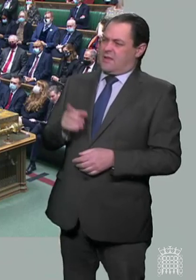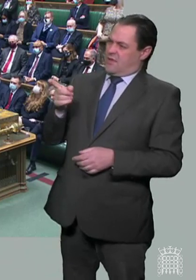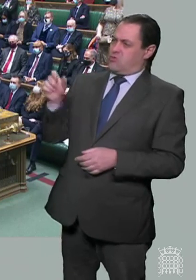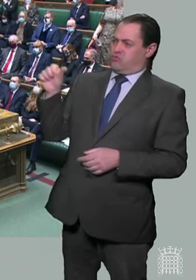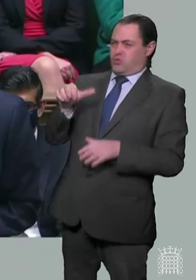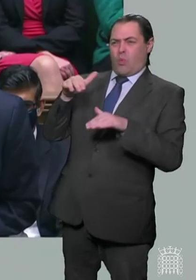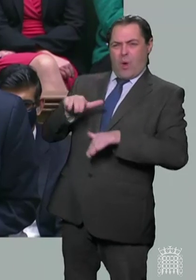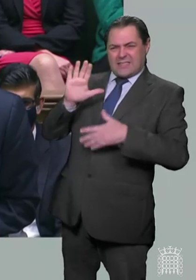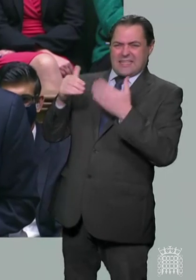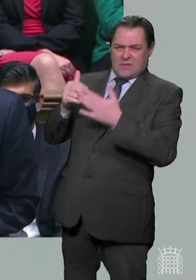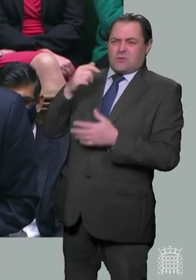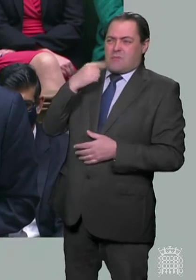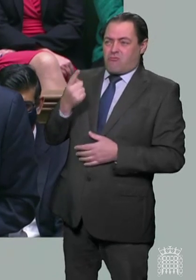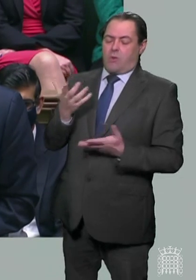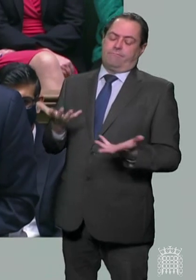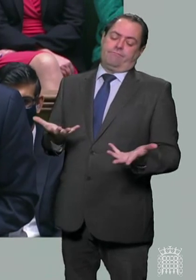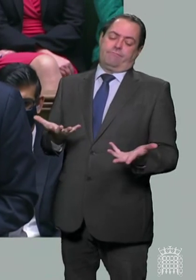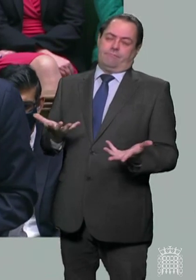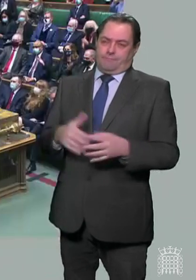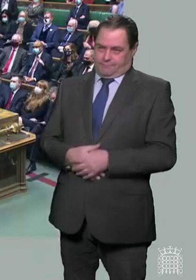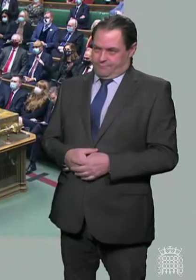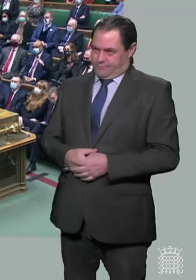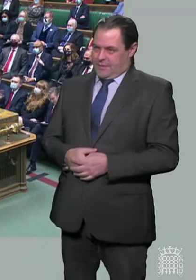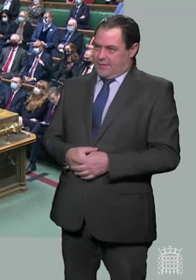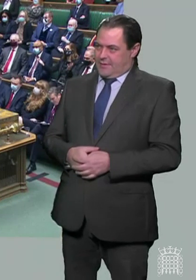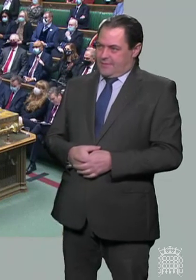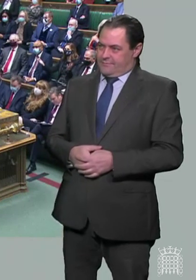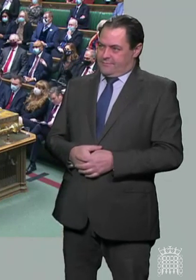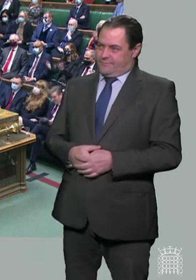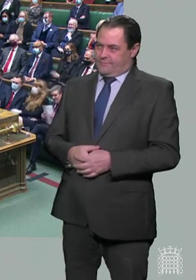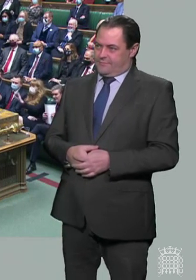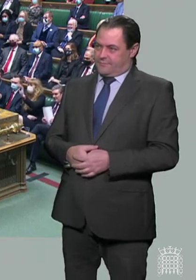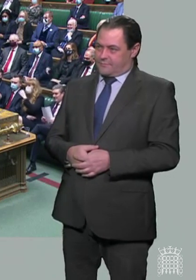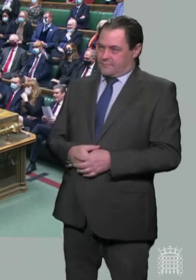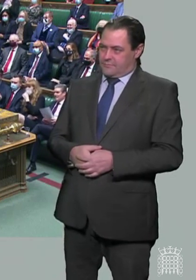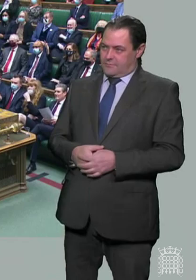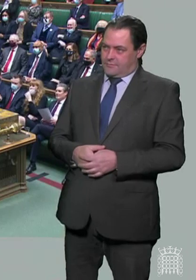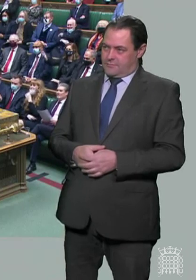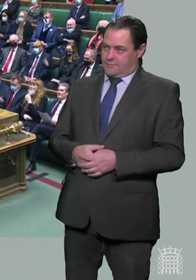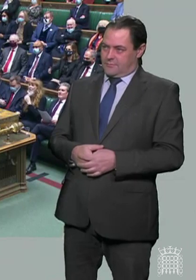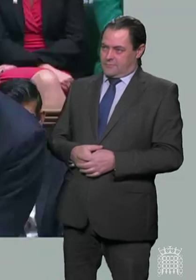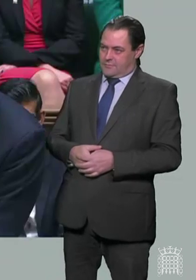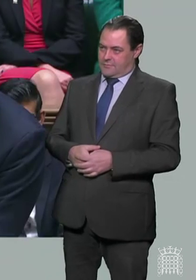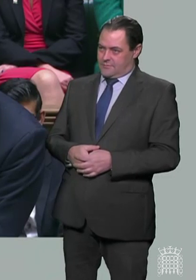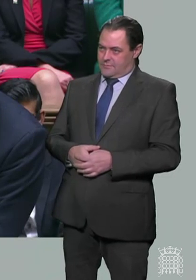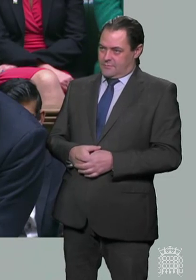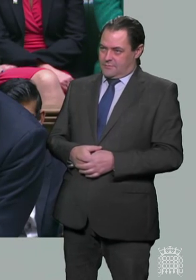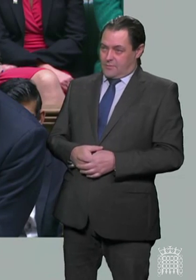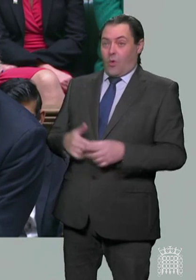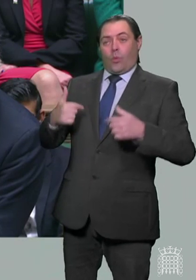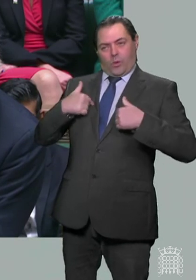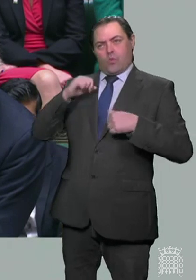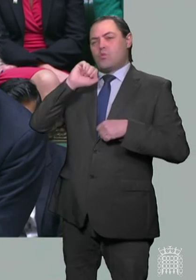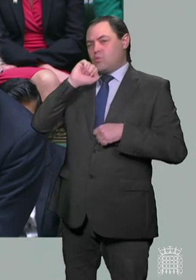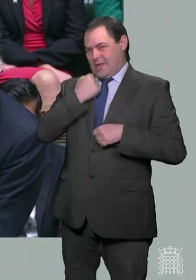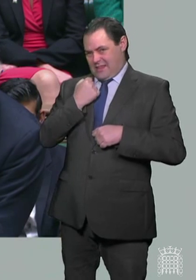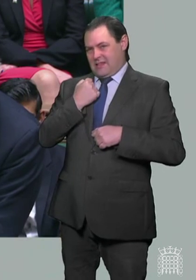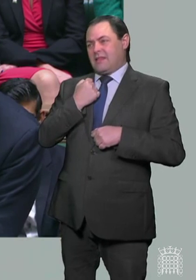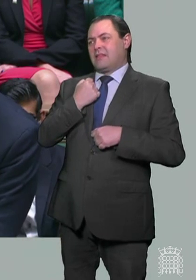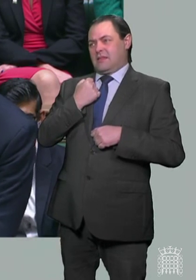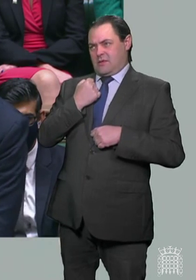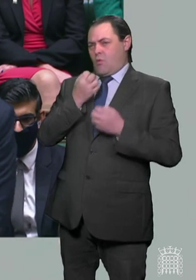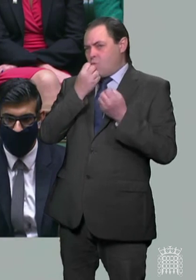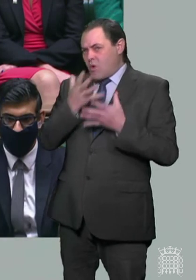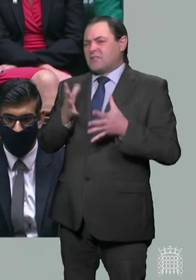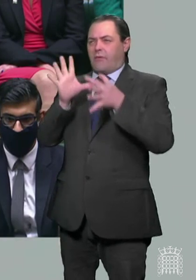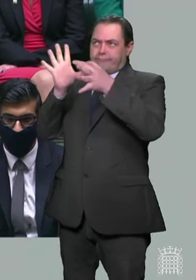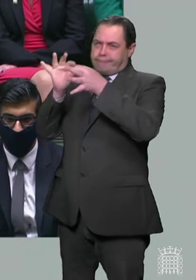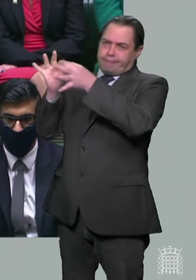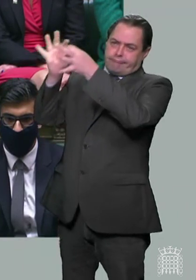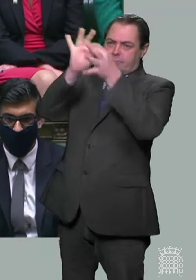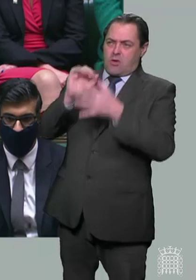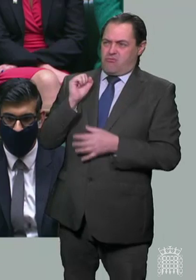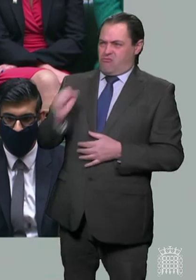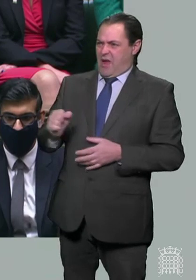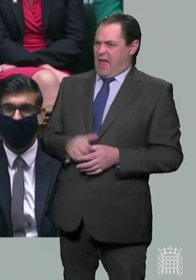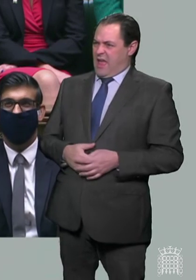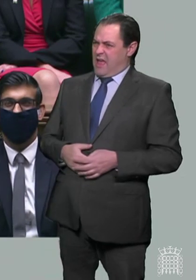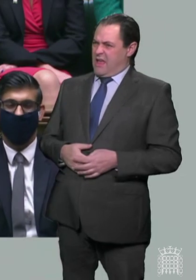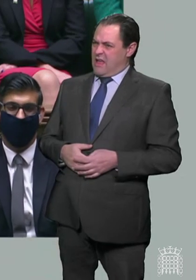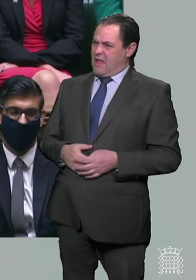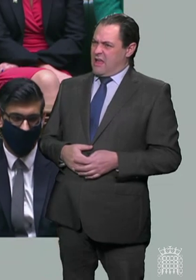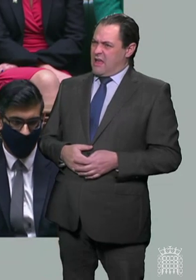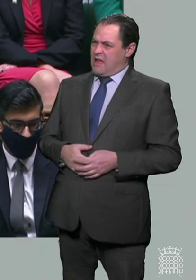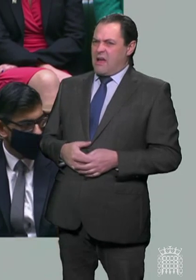He should wait and see what is going to be announced tomorrow, because we will produce a fantastic integrated rail plan— I am not going to spoil it for them—why would I?